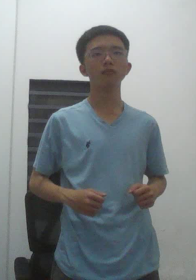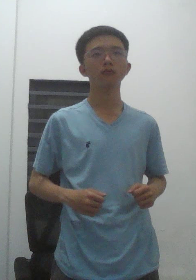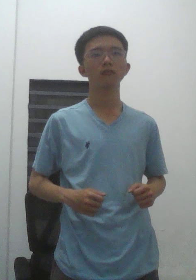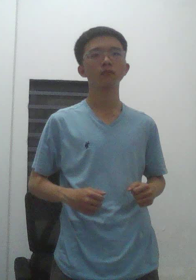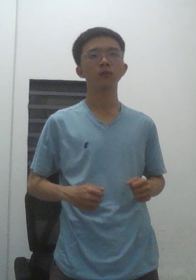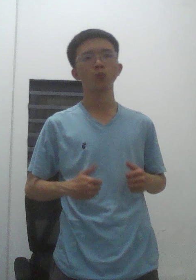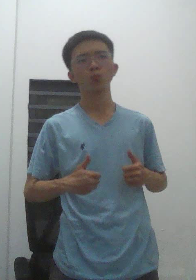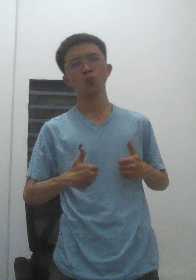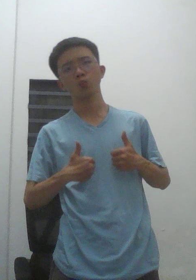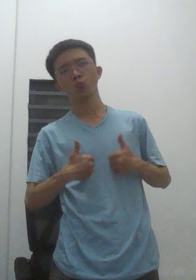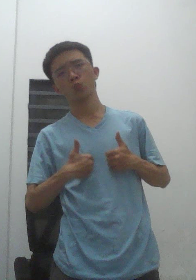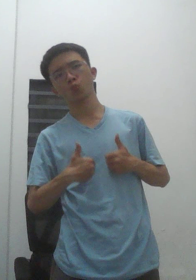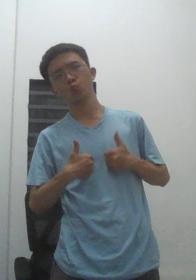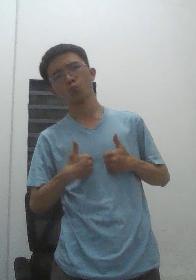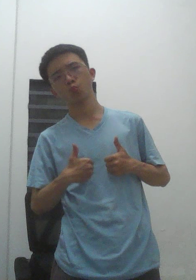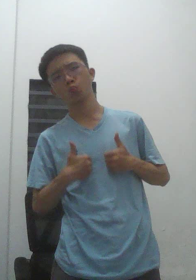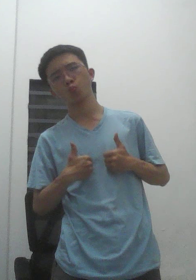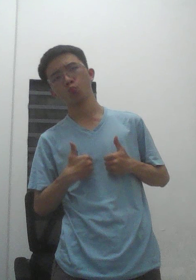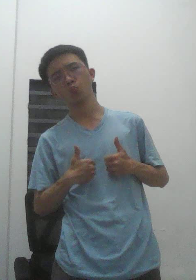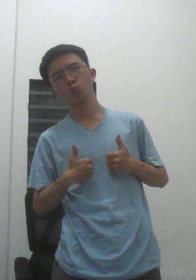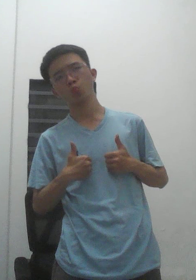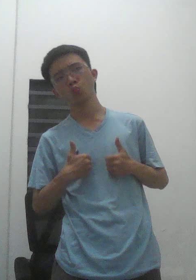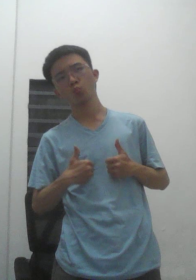rat tot